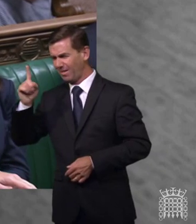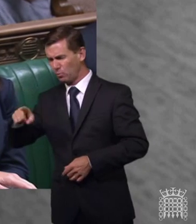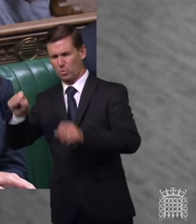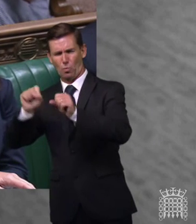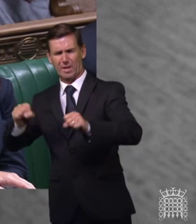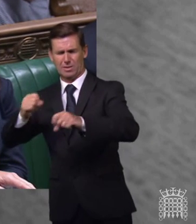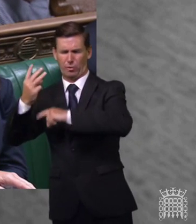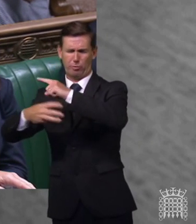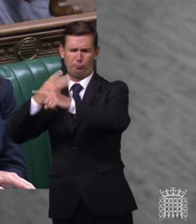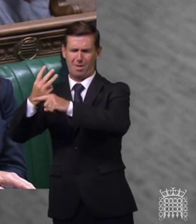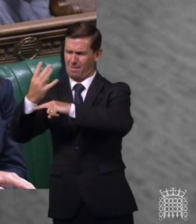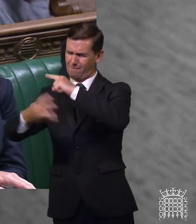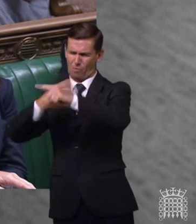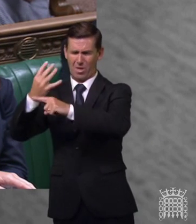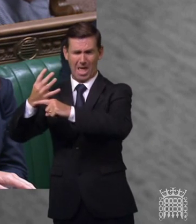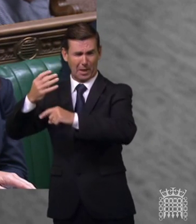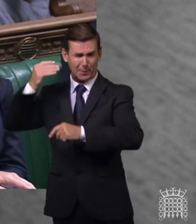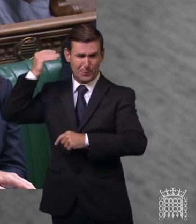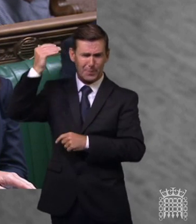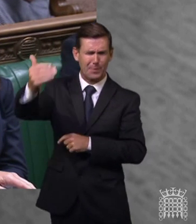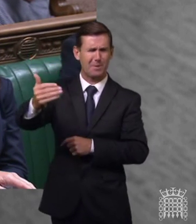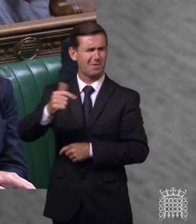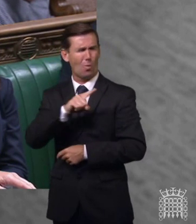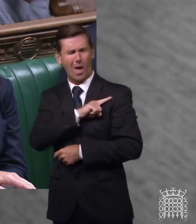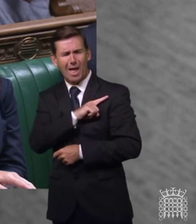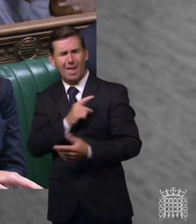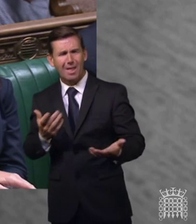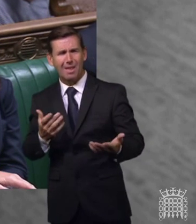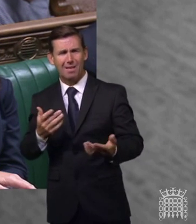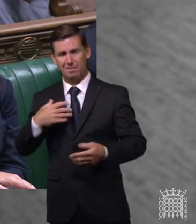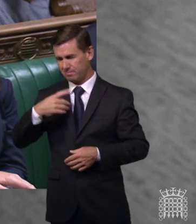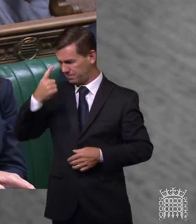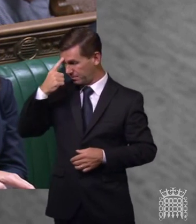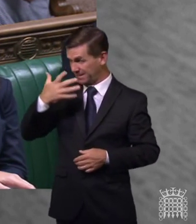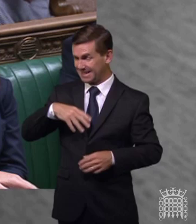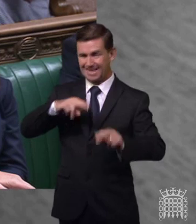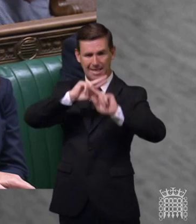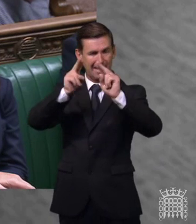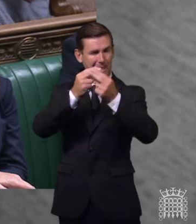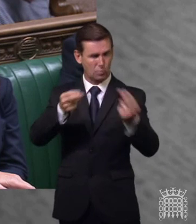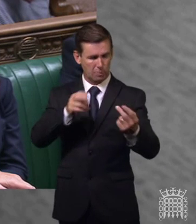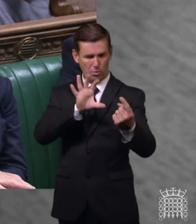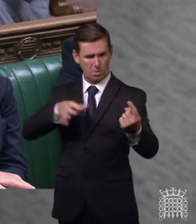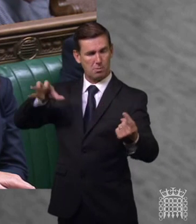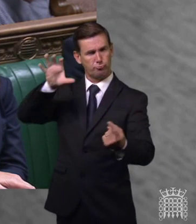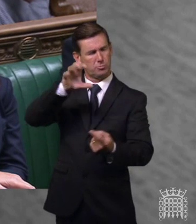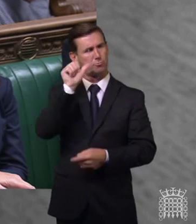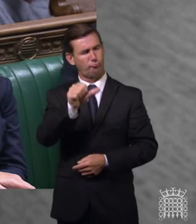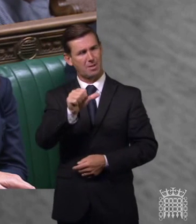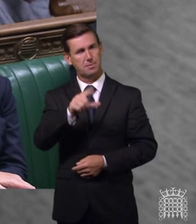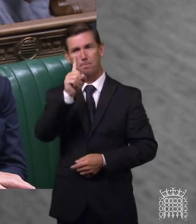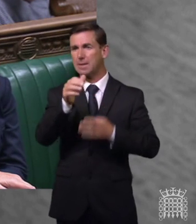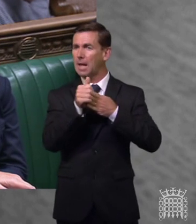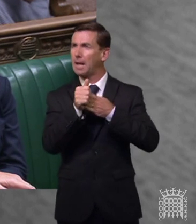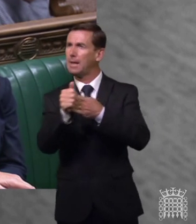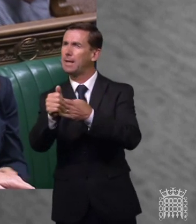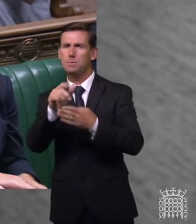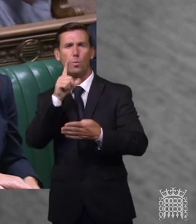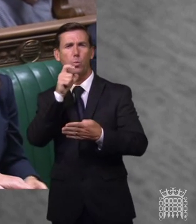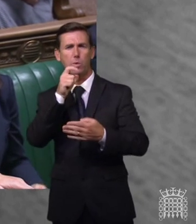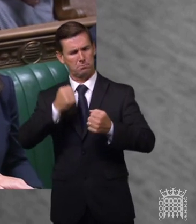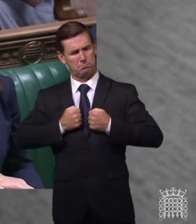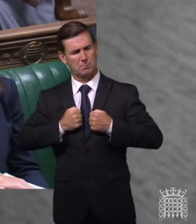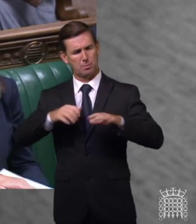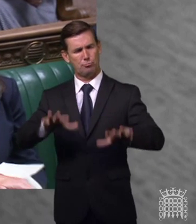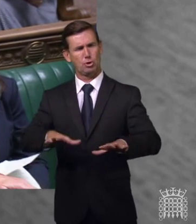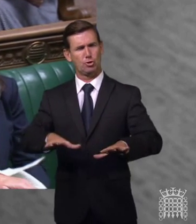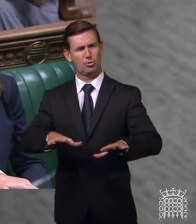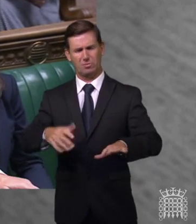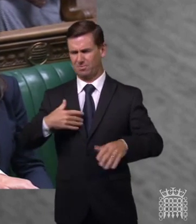The scale of the refugee crisis requires an international response, but we must lead it, and lead with a resettlement programme that meets the scale of the challenge.